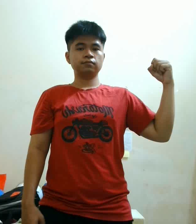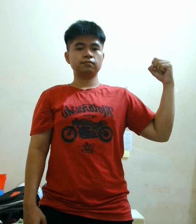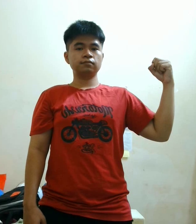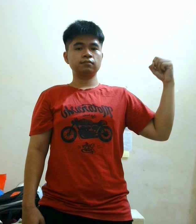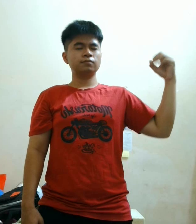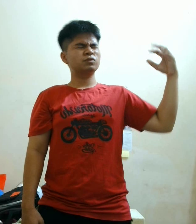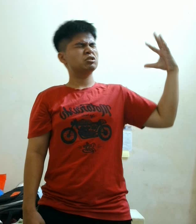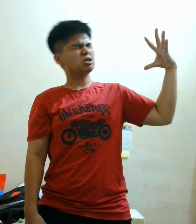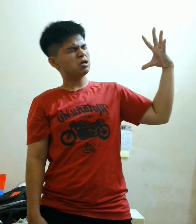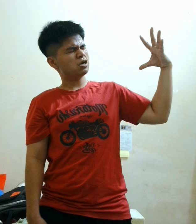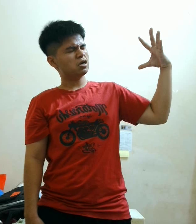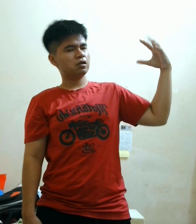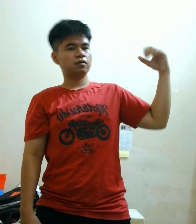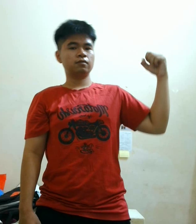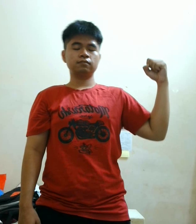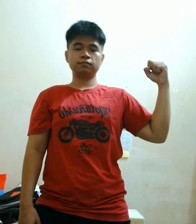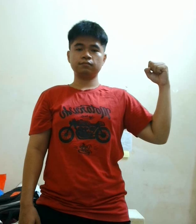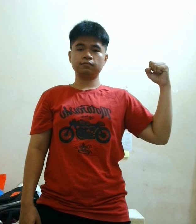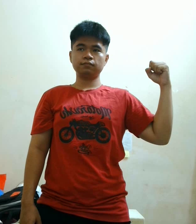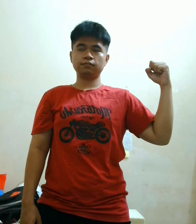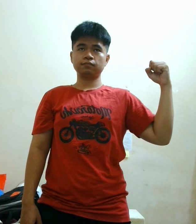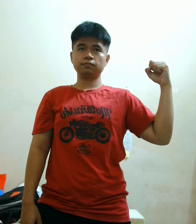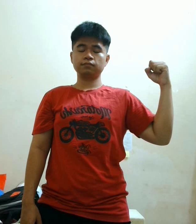troi nang